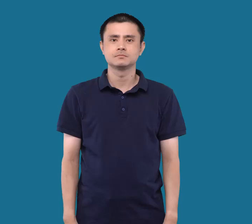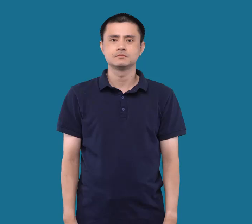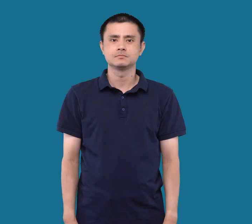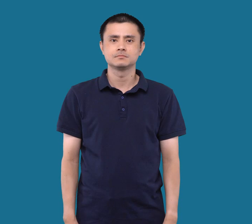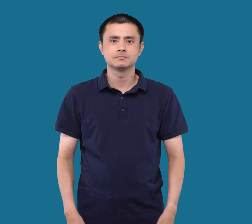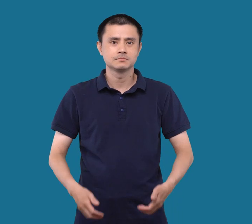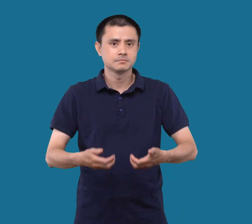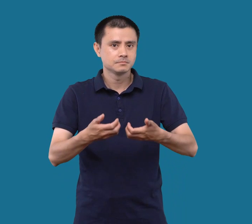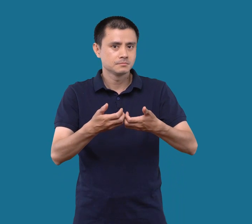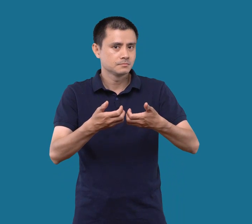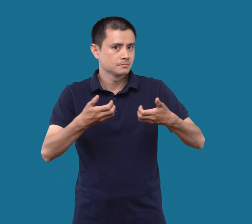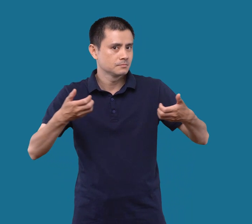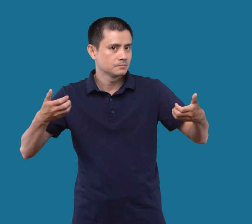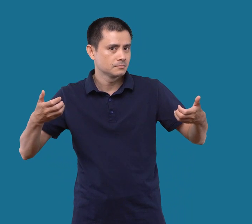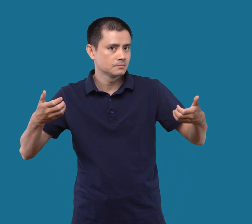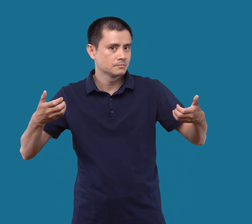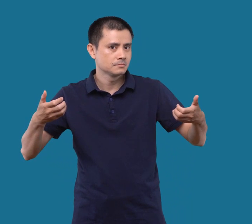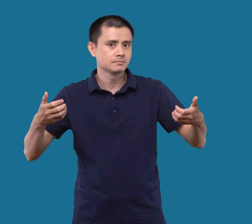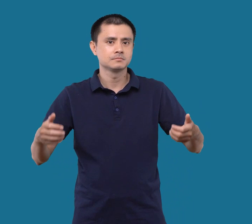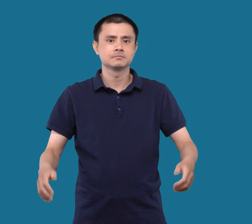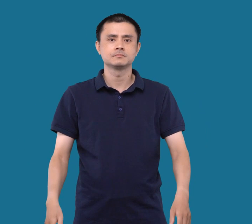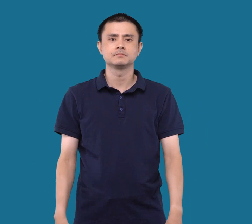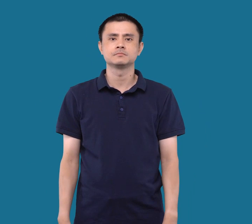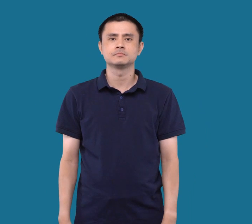chia cắt